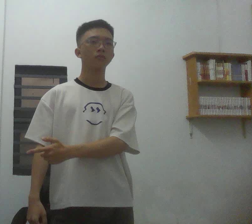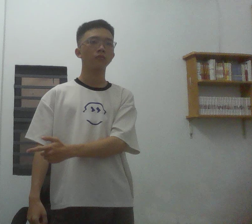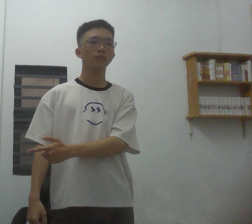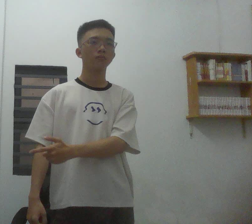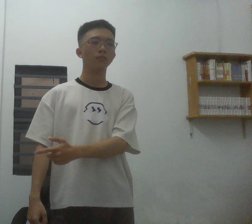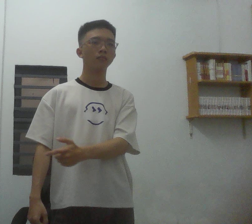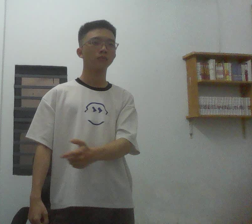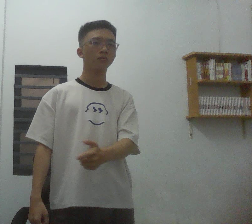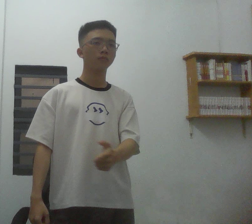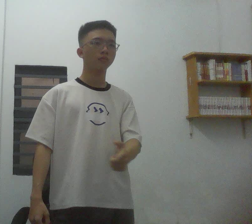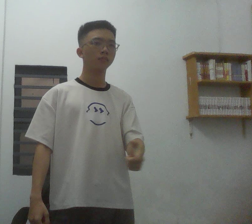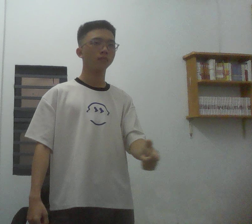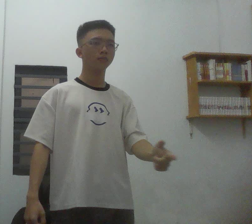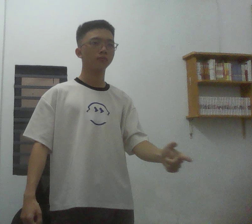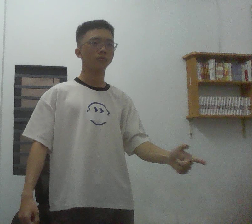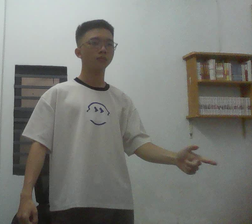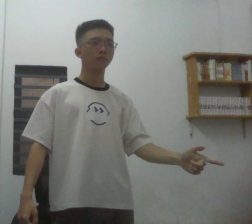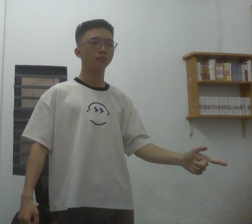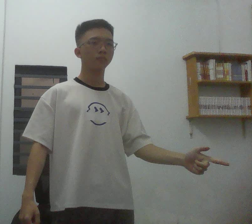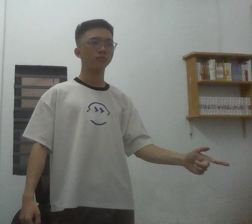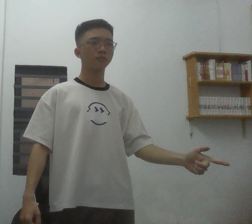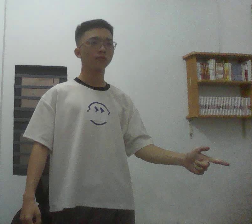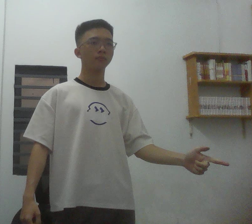cac ban